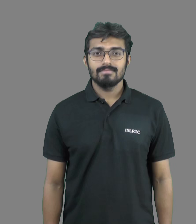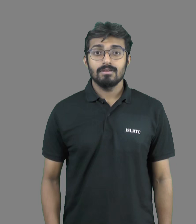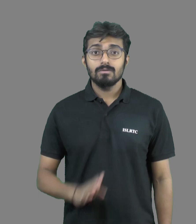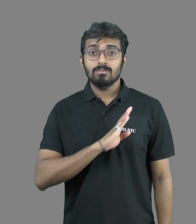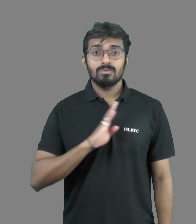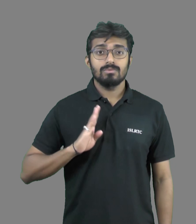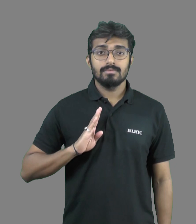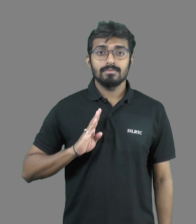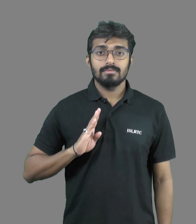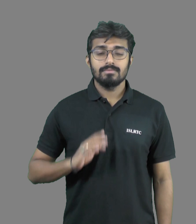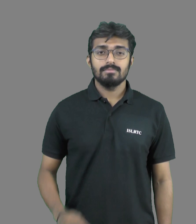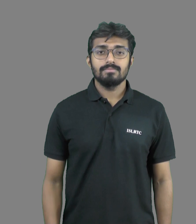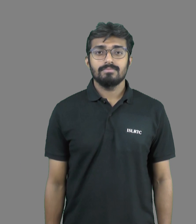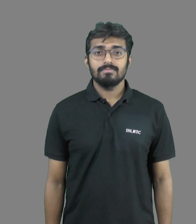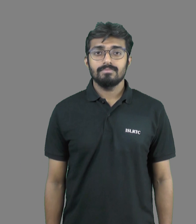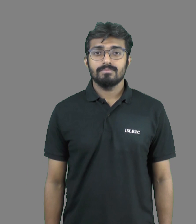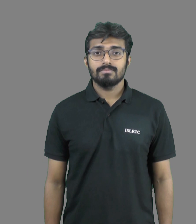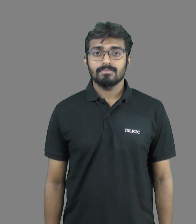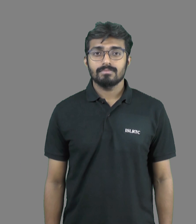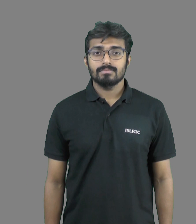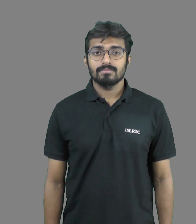Board (Panel)